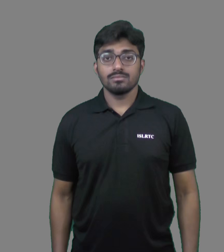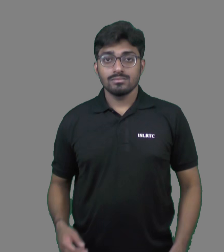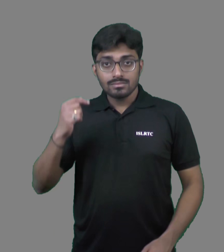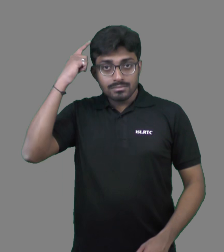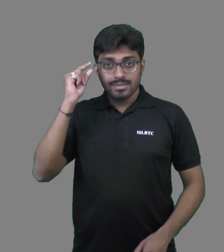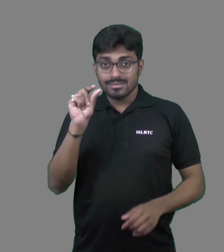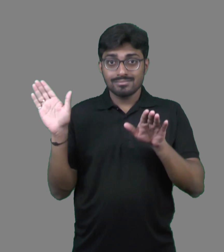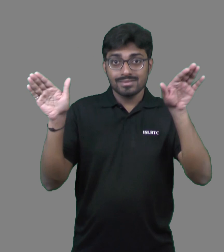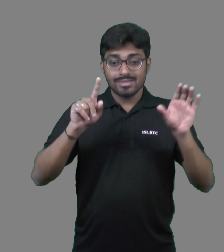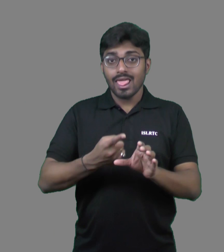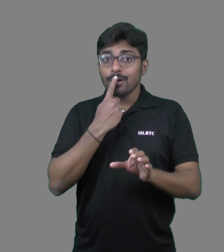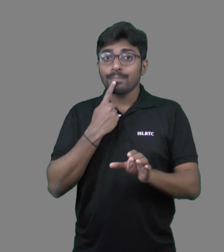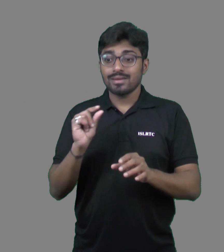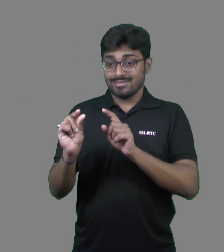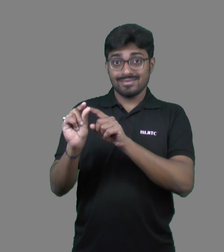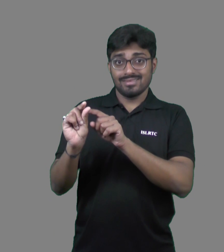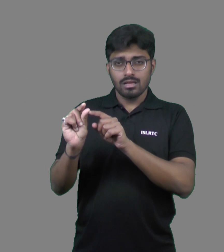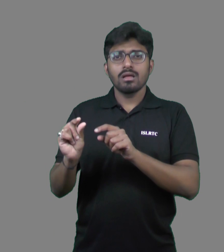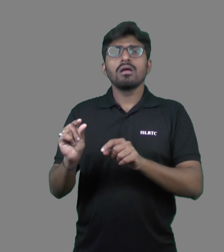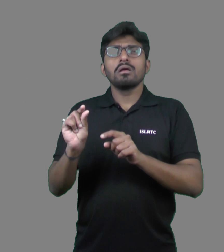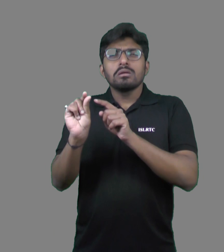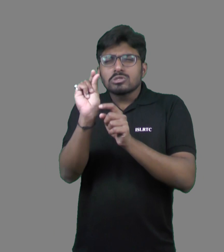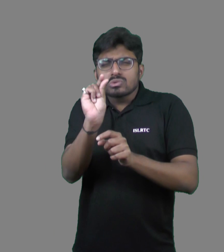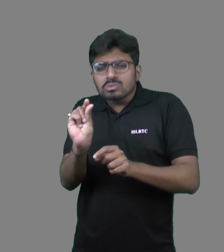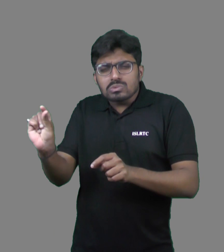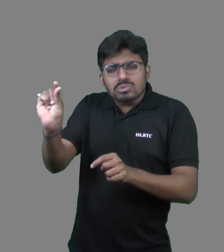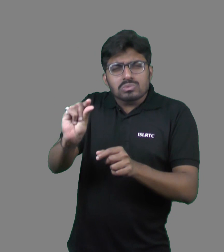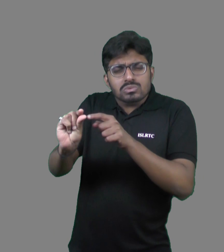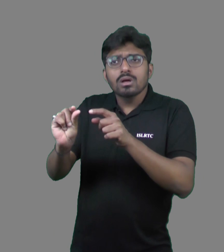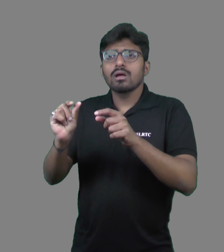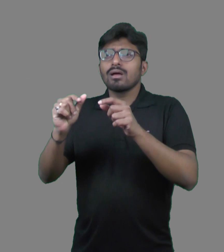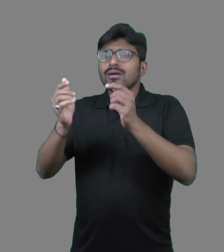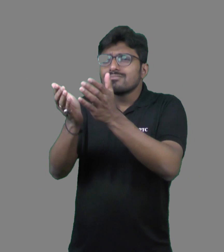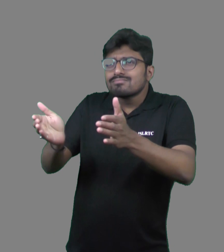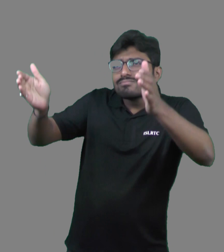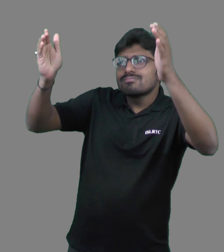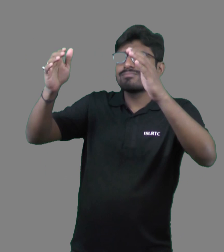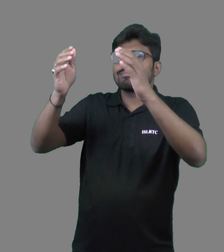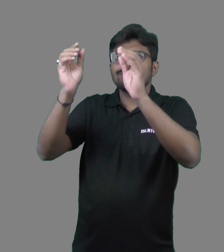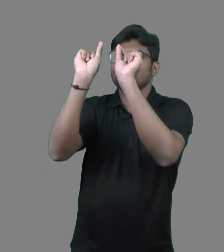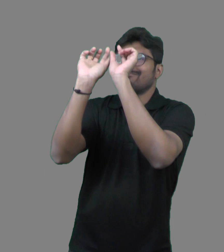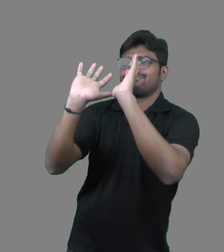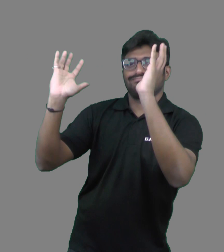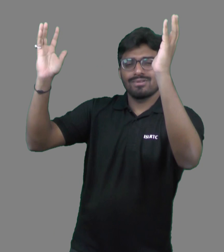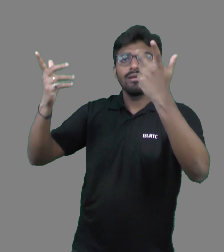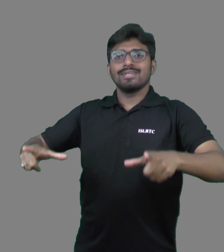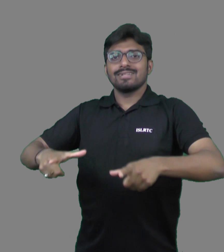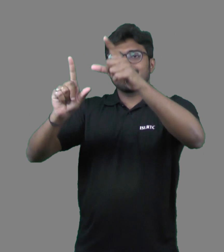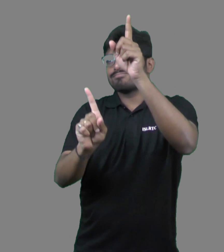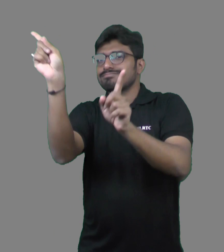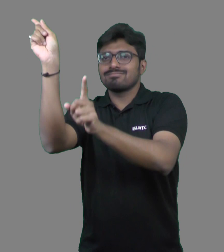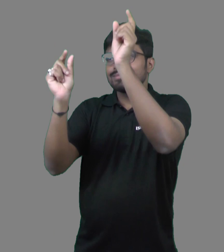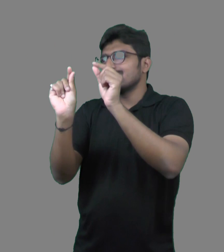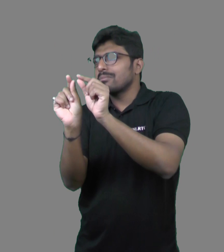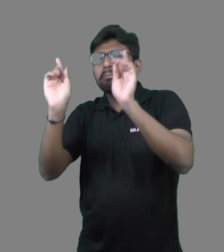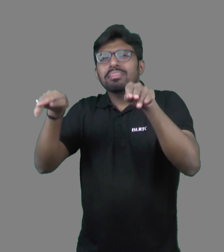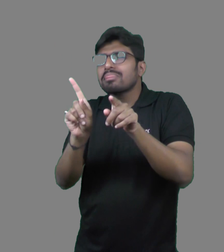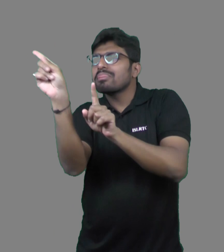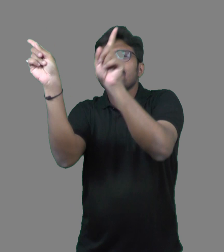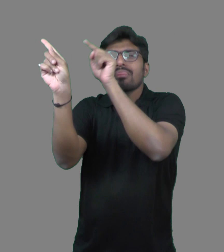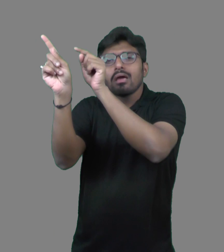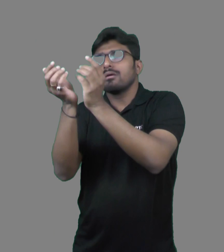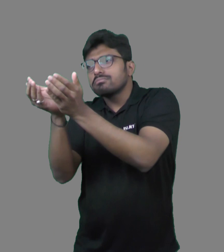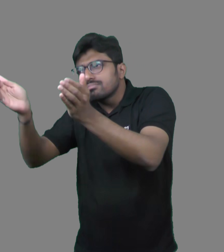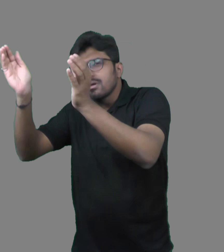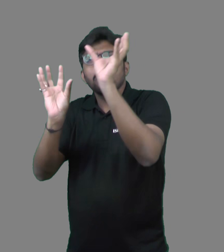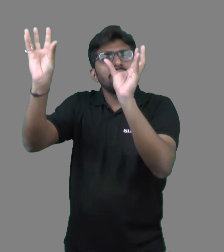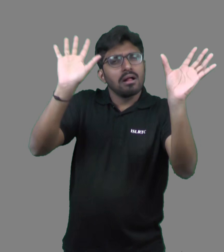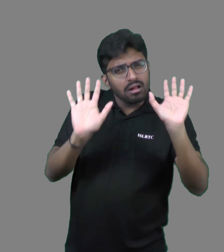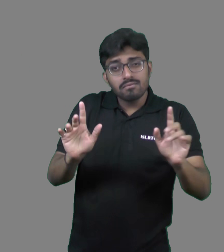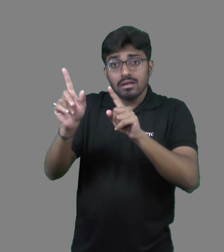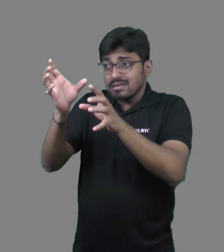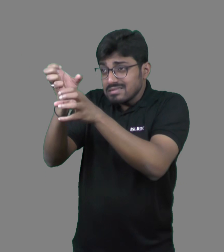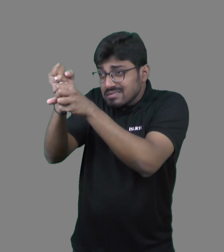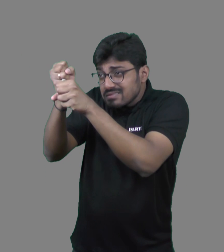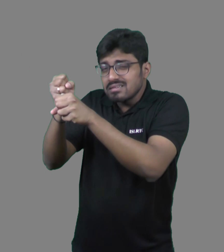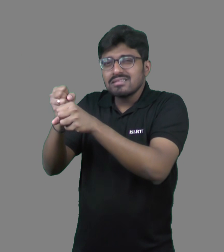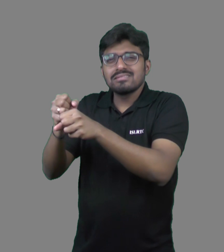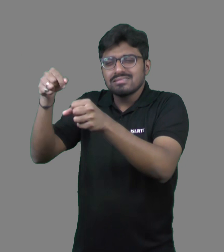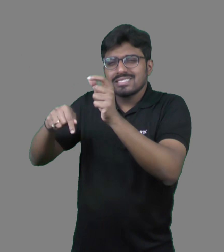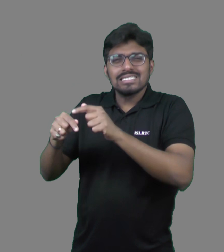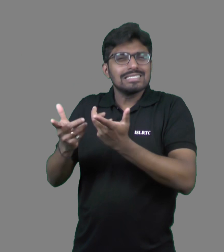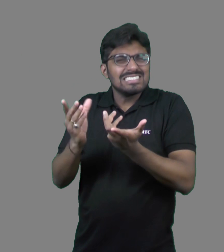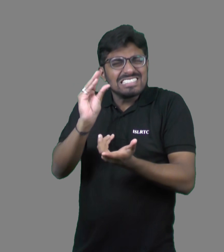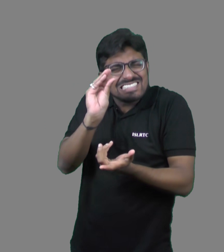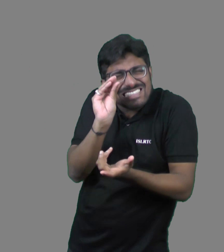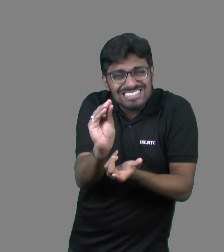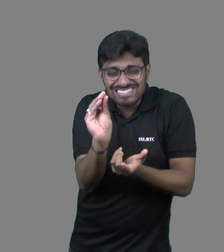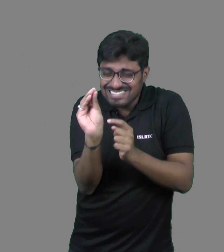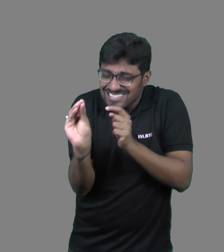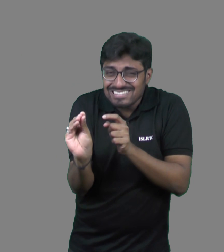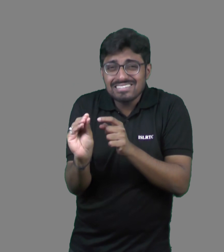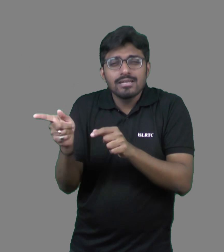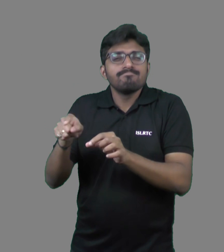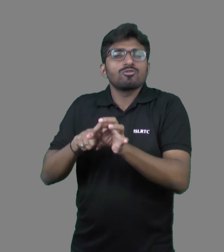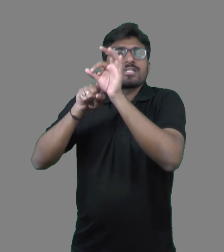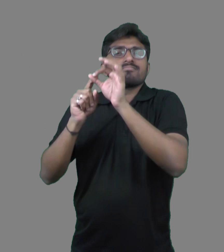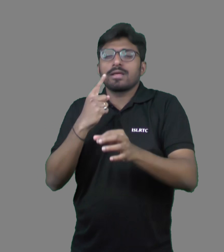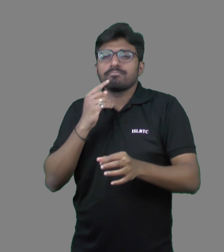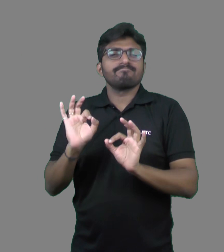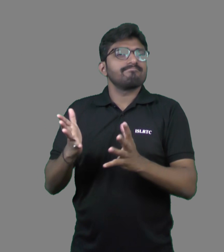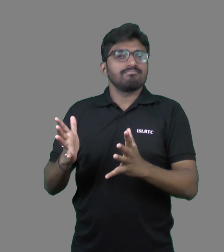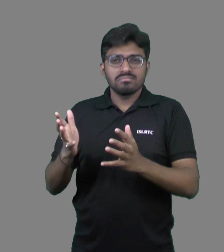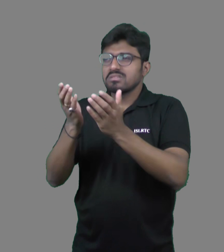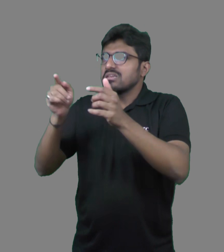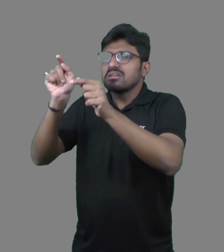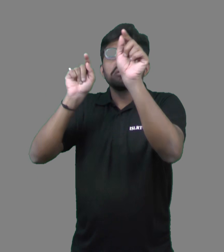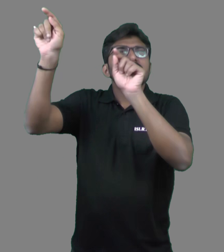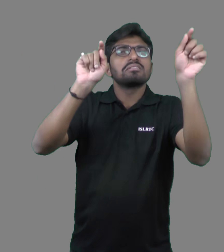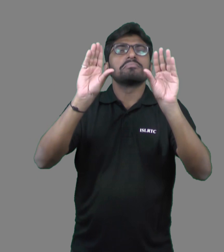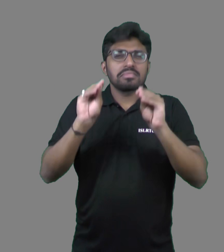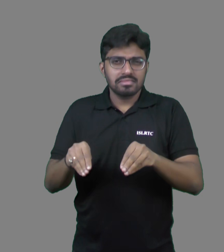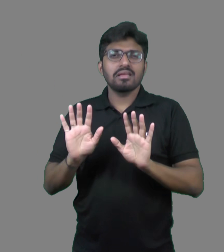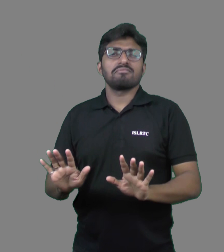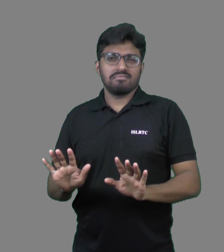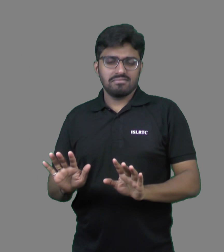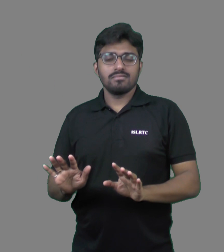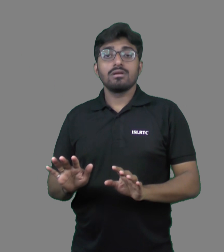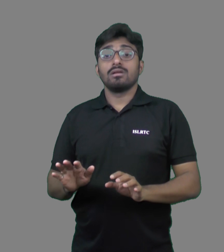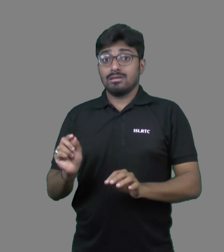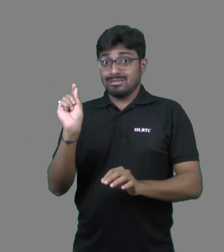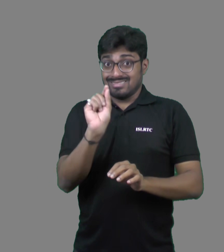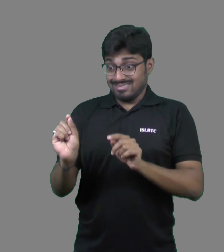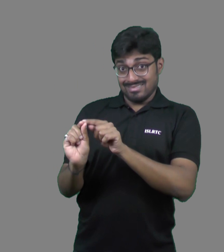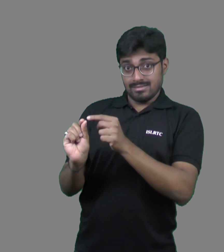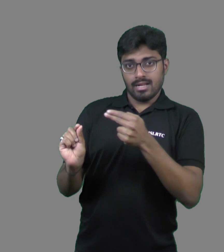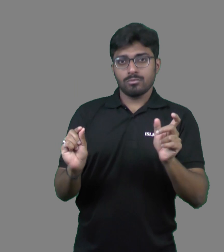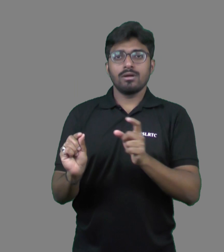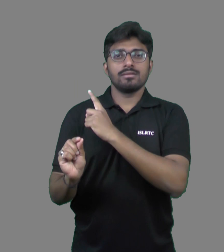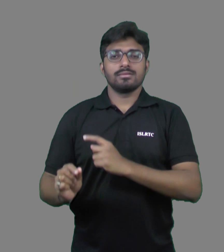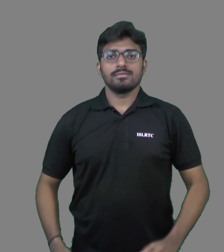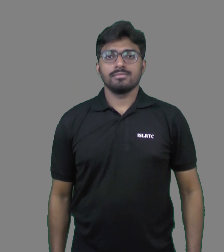Dammer Bee (Melipona Sp)